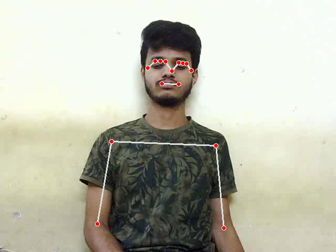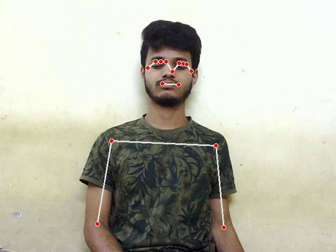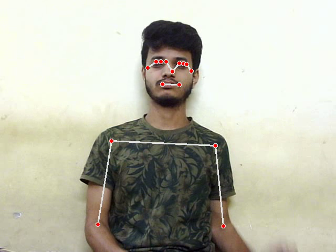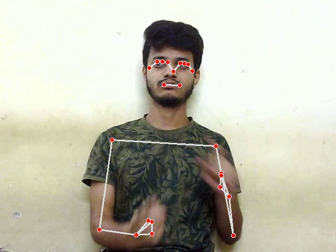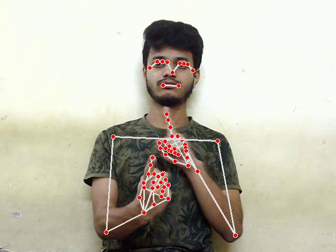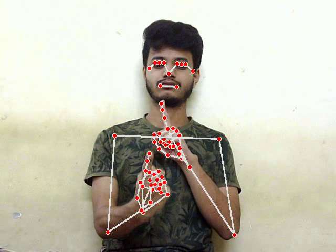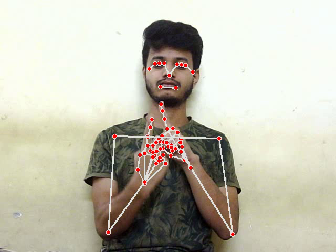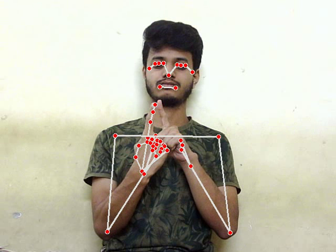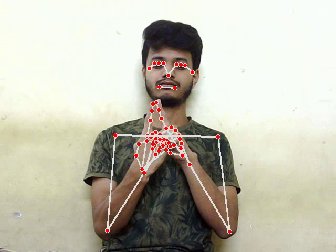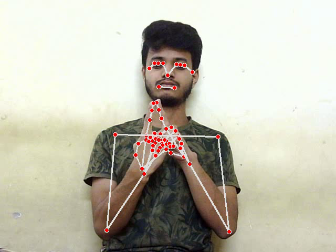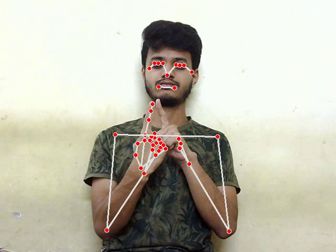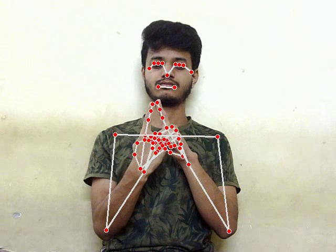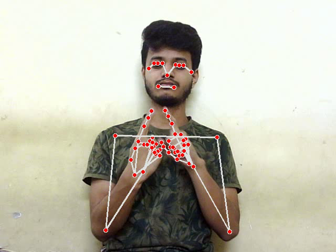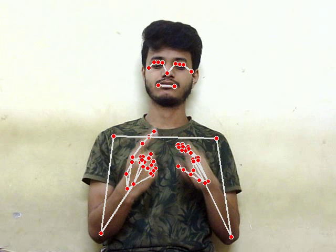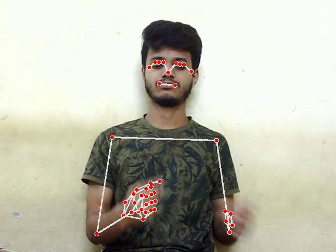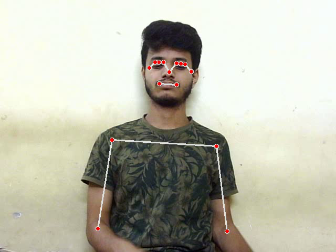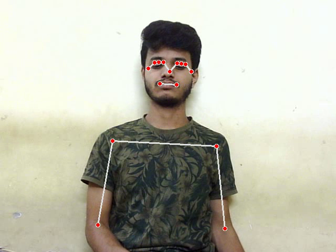meet